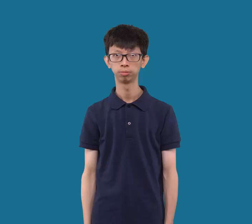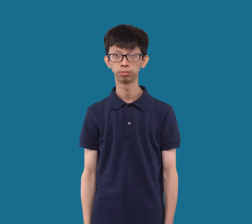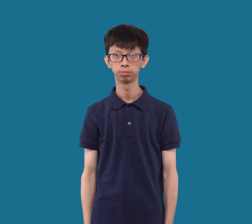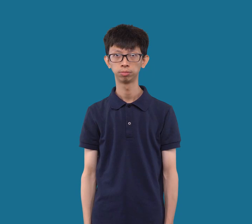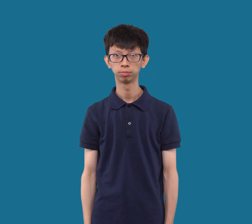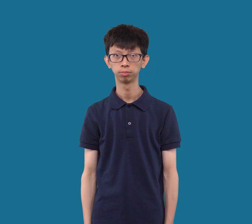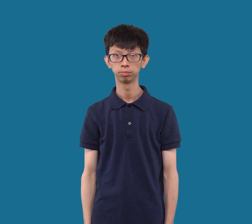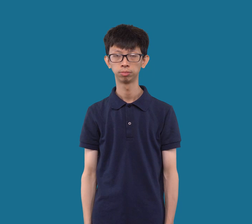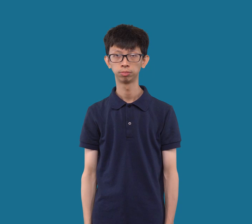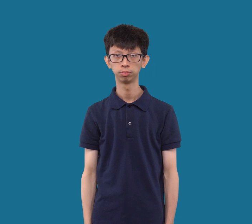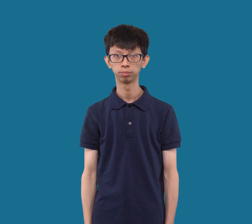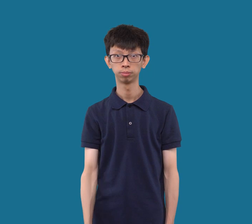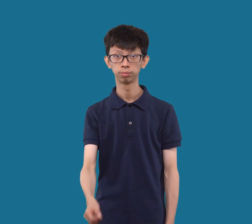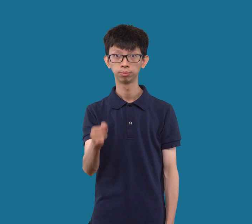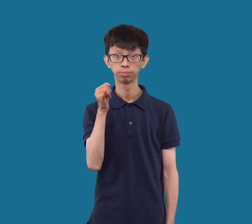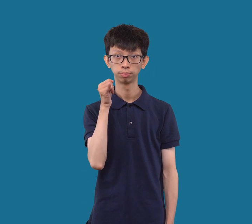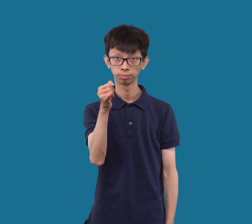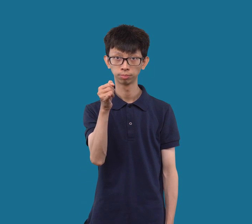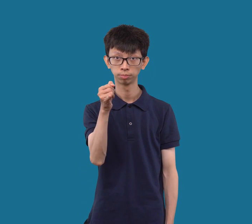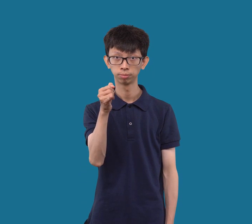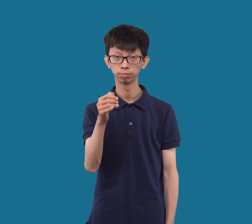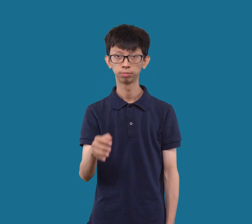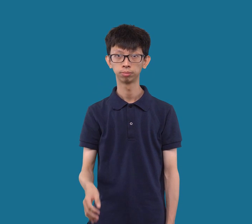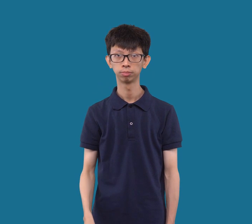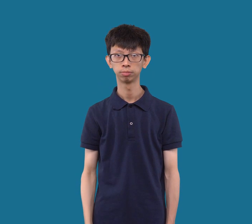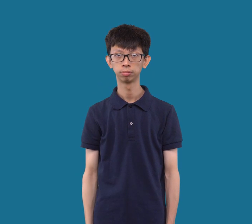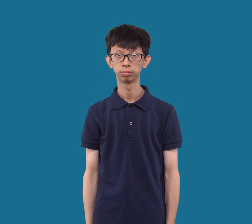dấu chấm